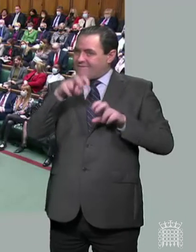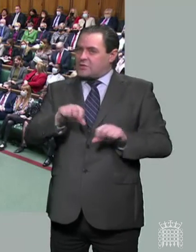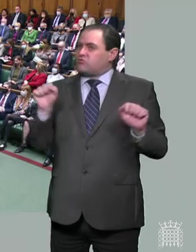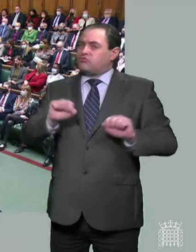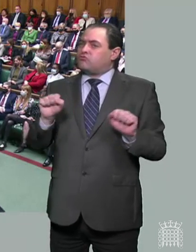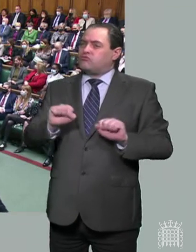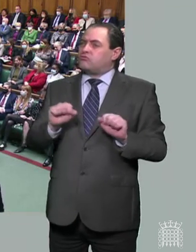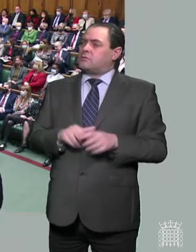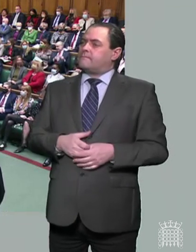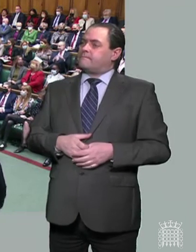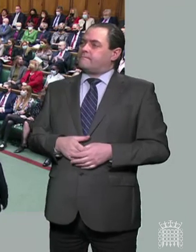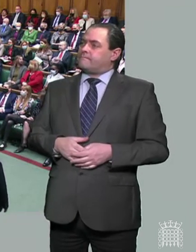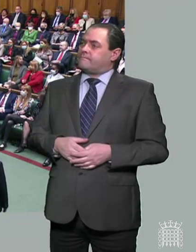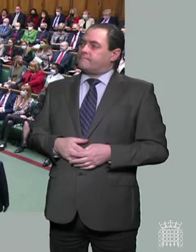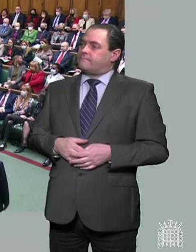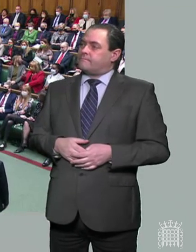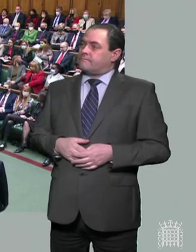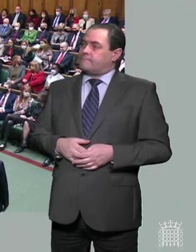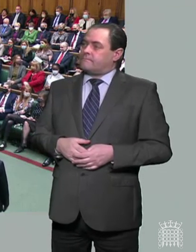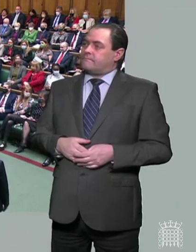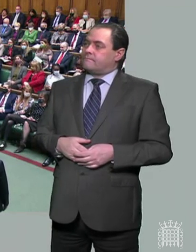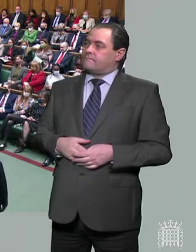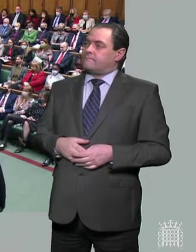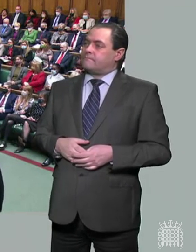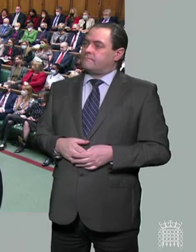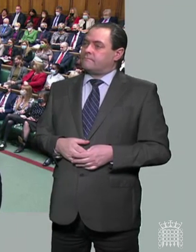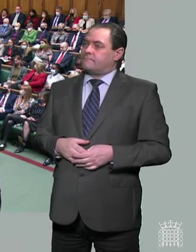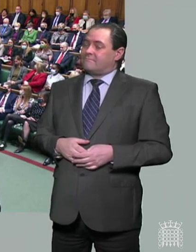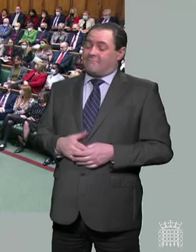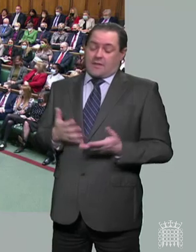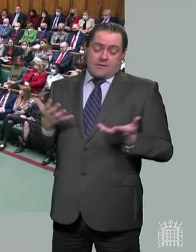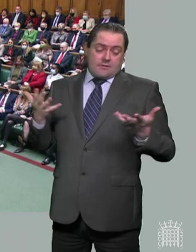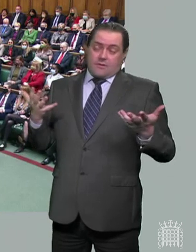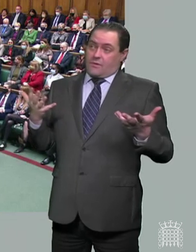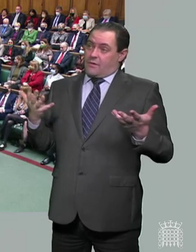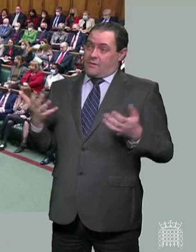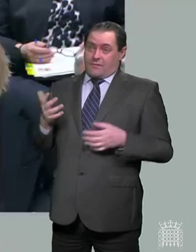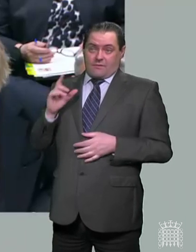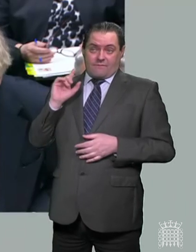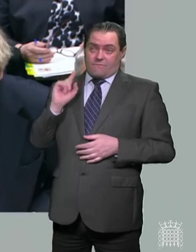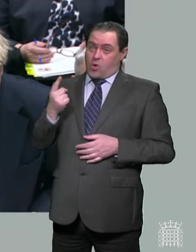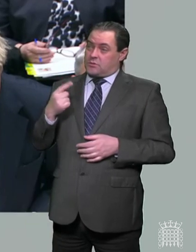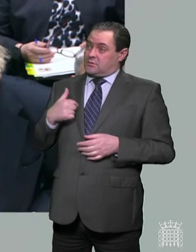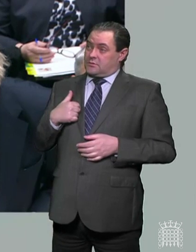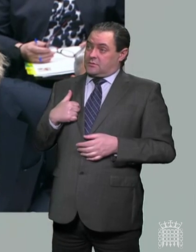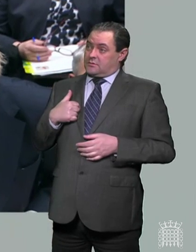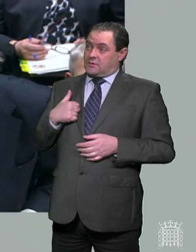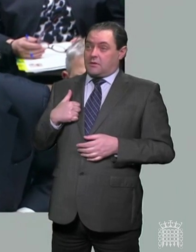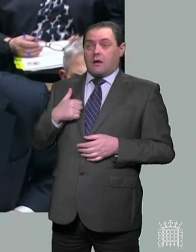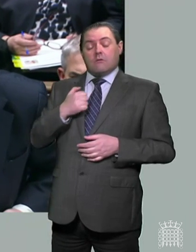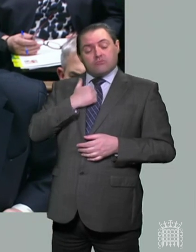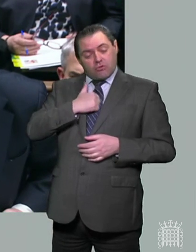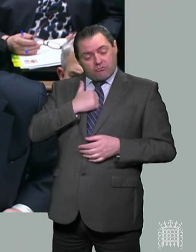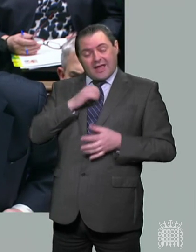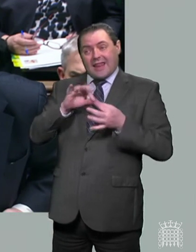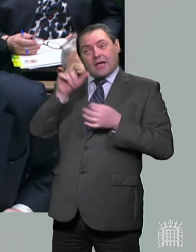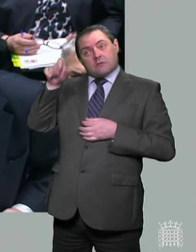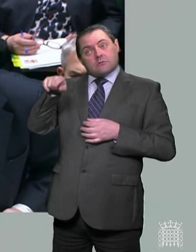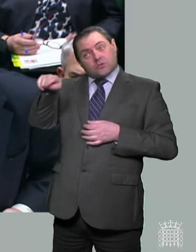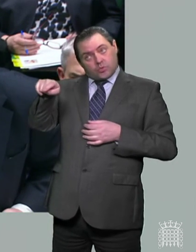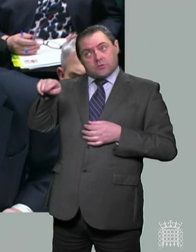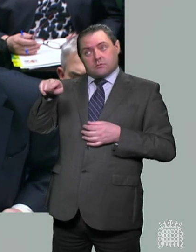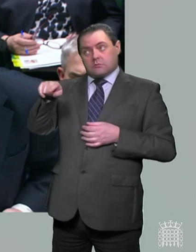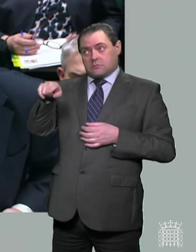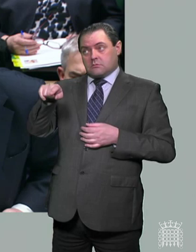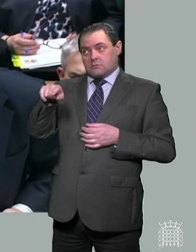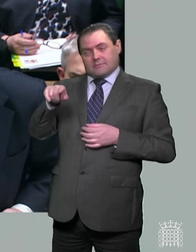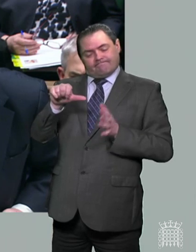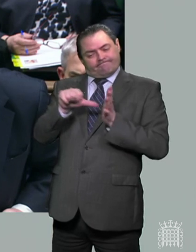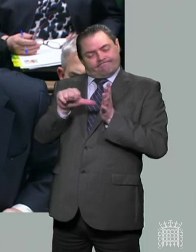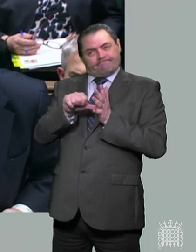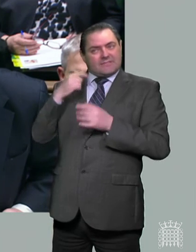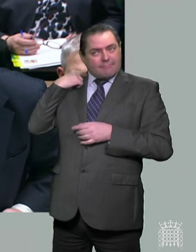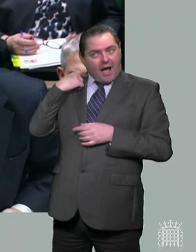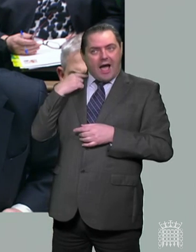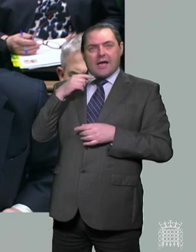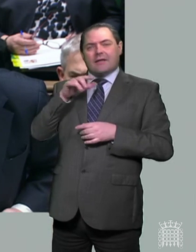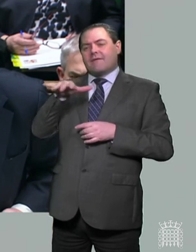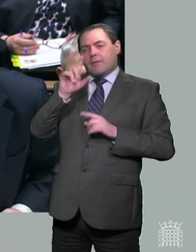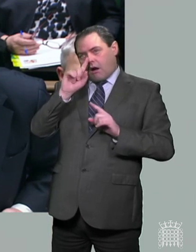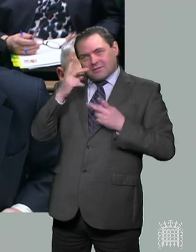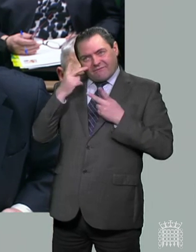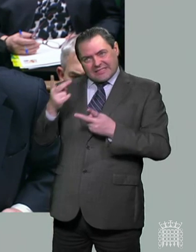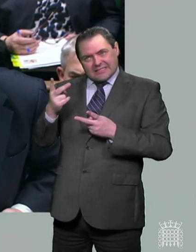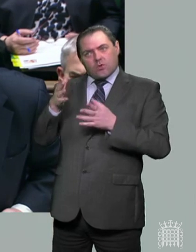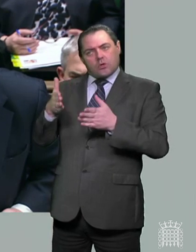First, I am very sorry about the honourable Gentleman’s constituent and for the difficulties she has been through.